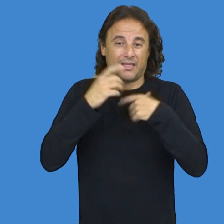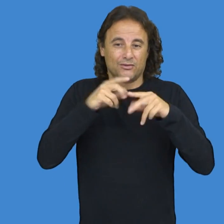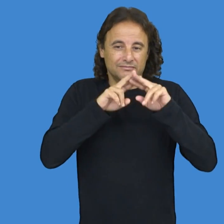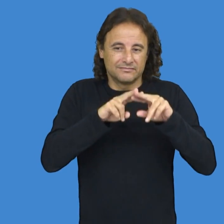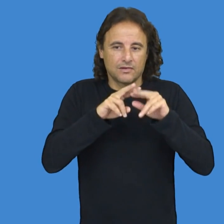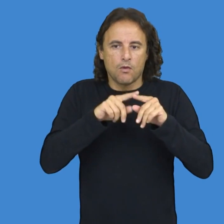revisar